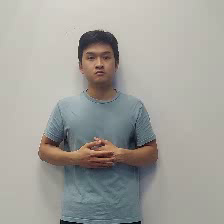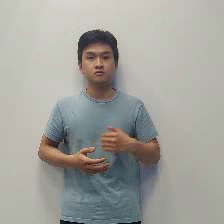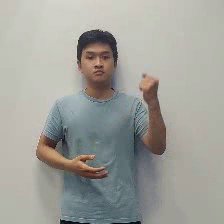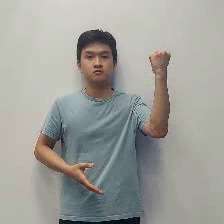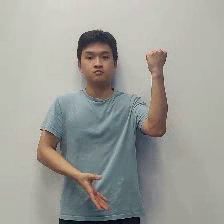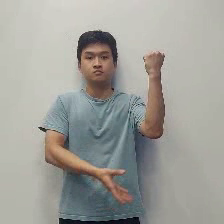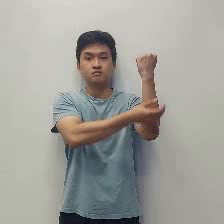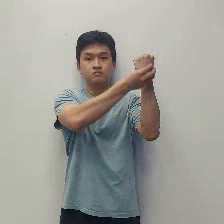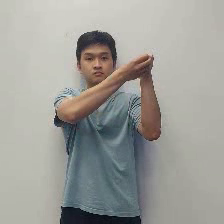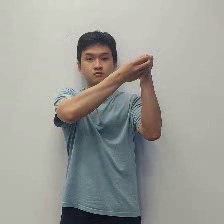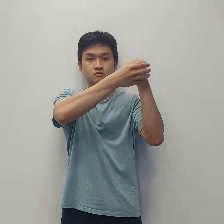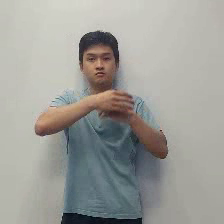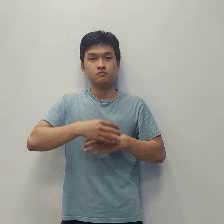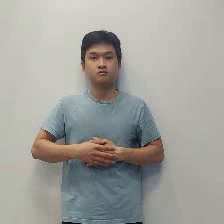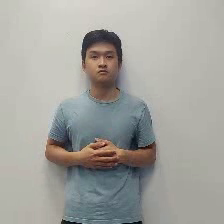Cứu